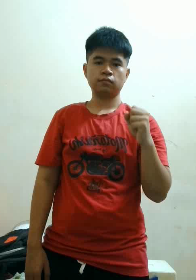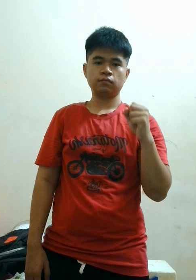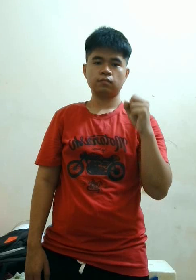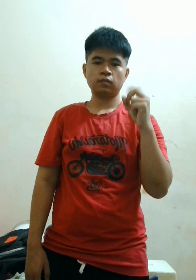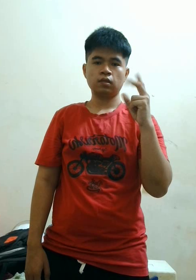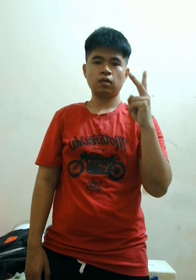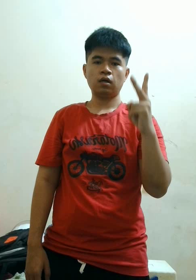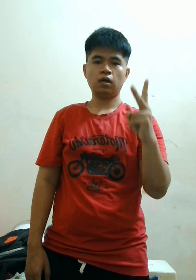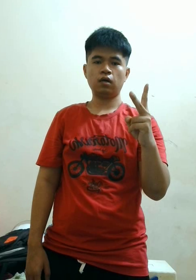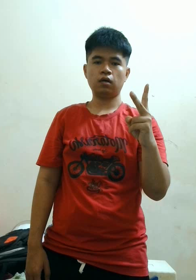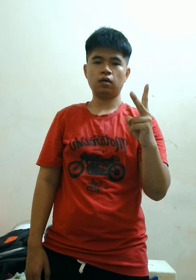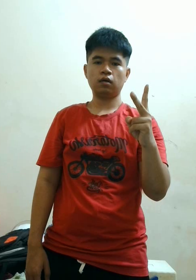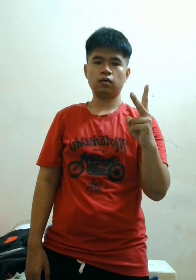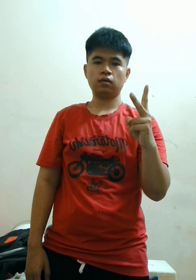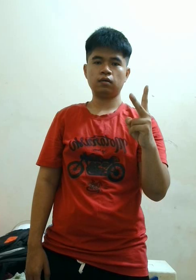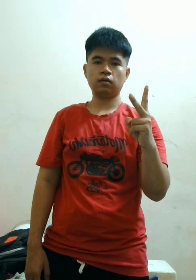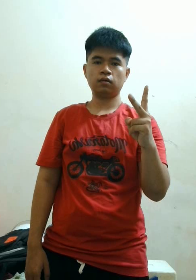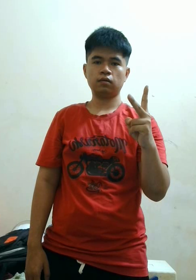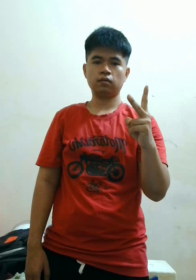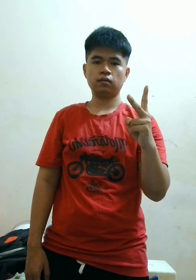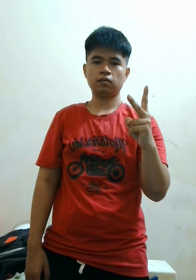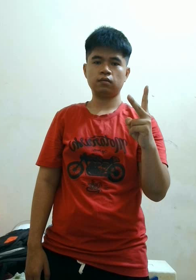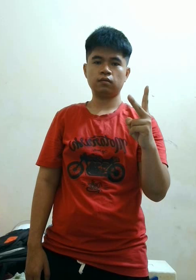h